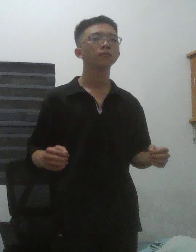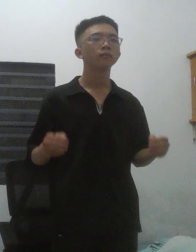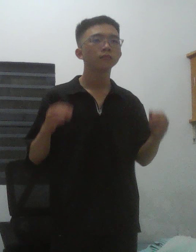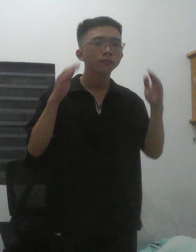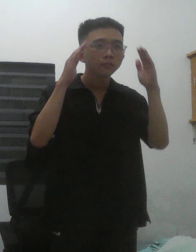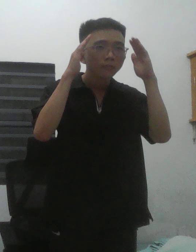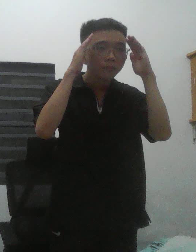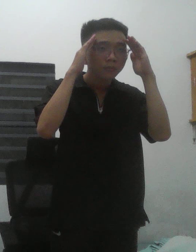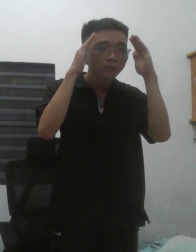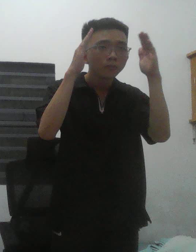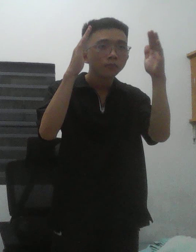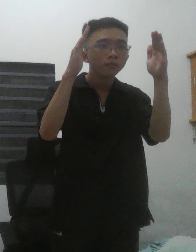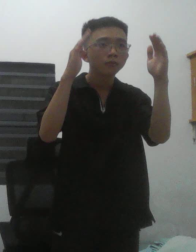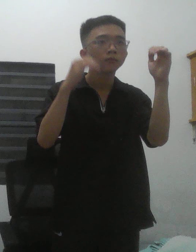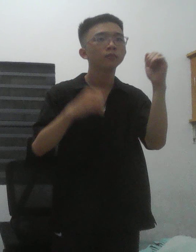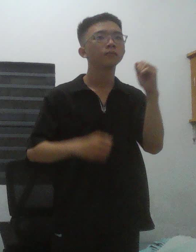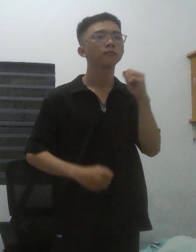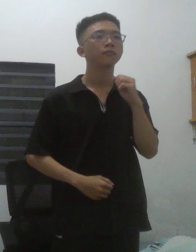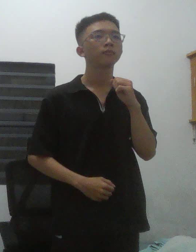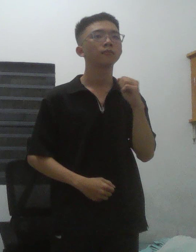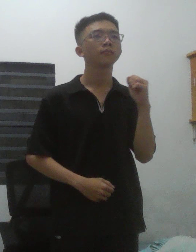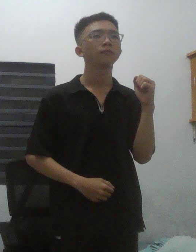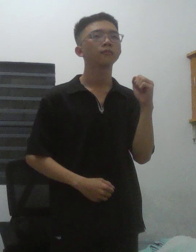khong quan tam